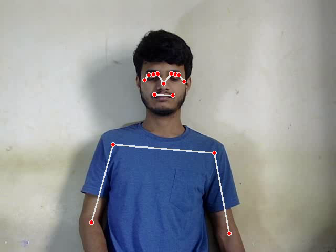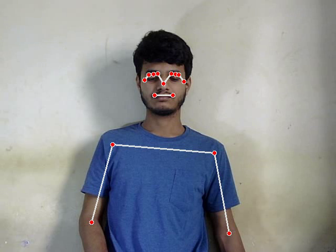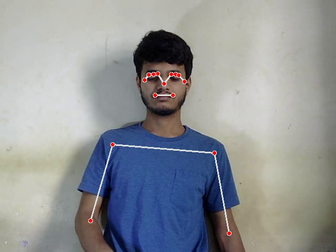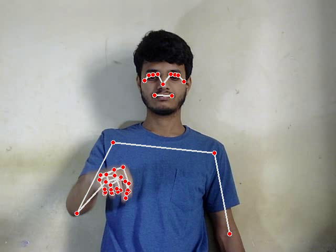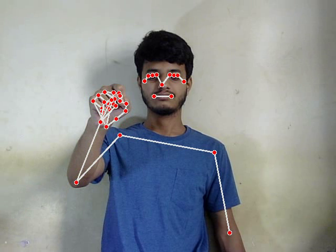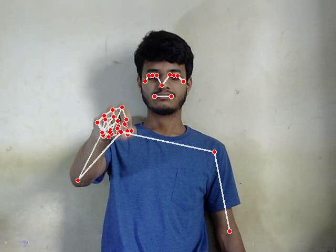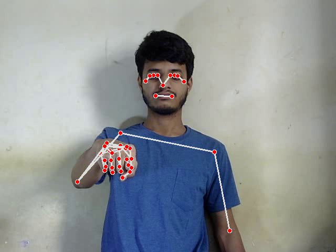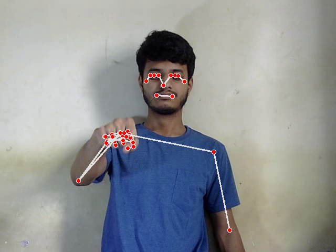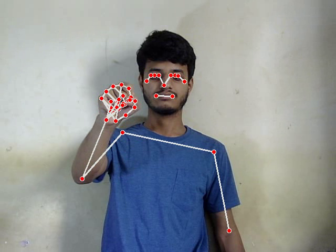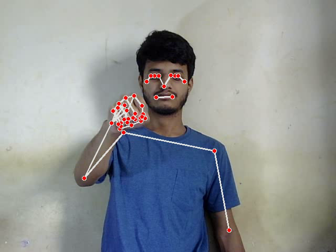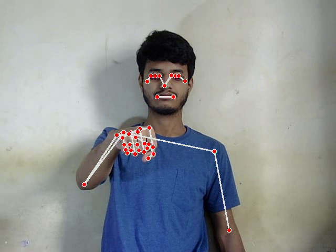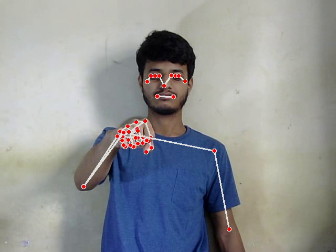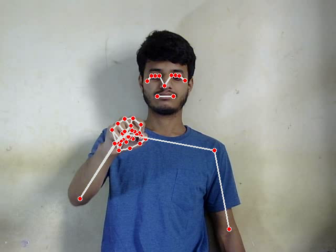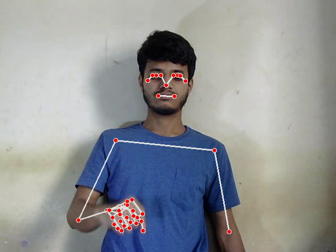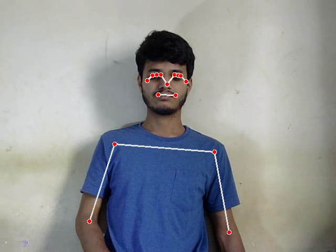yes